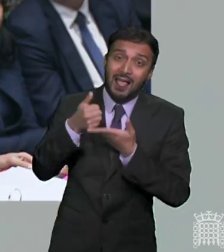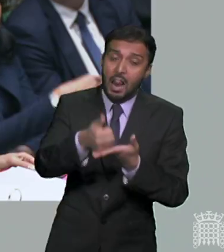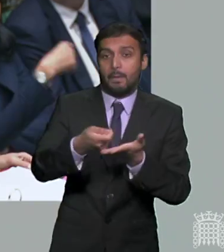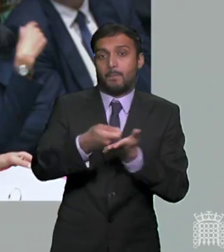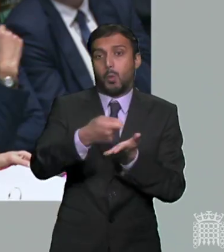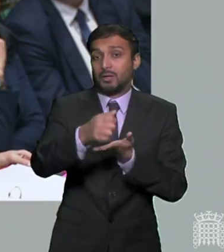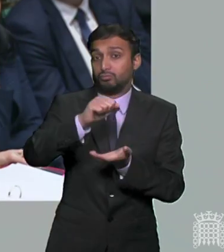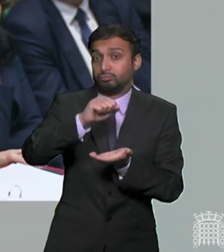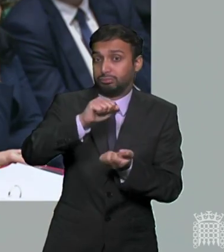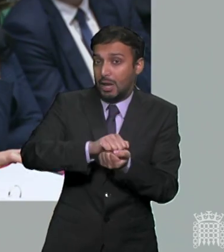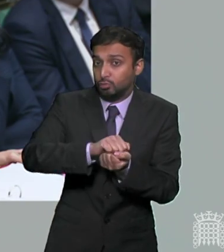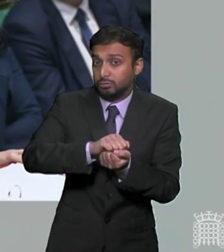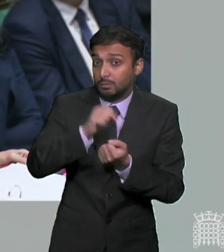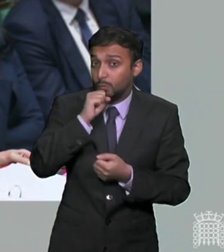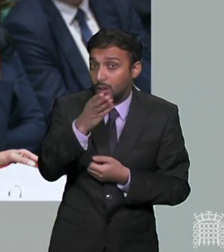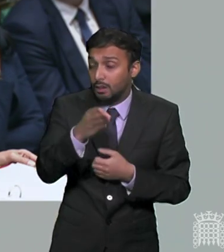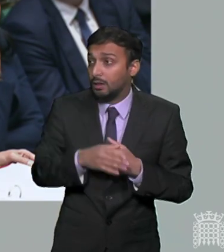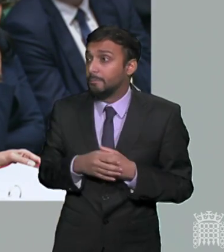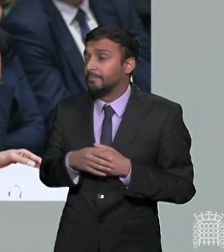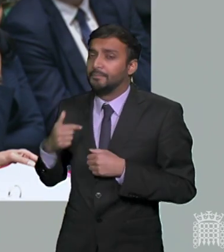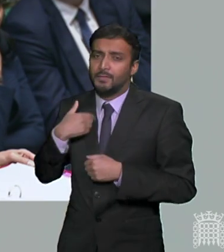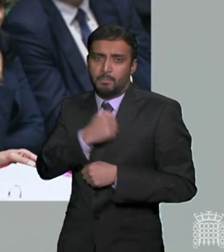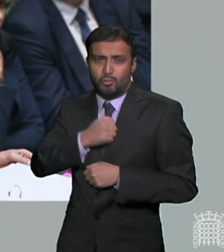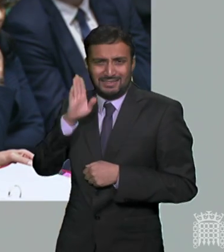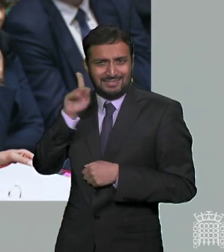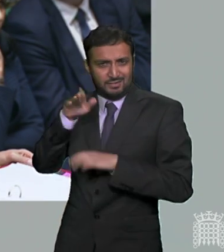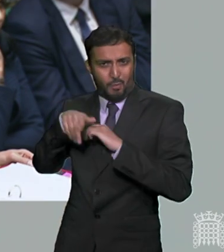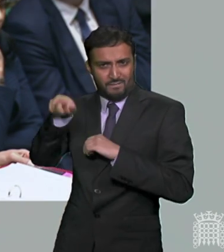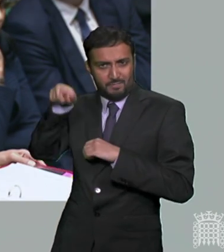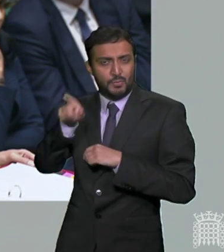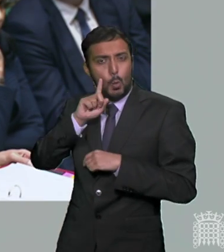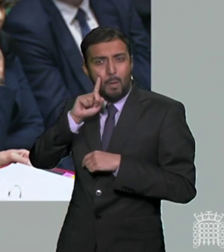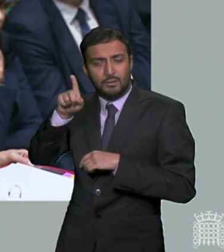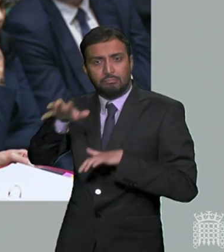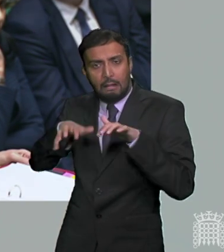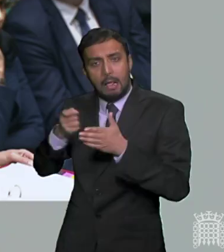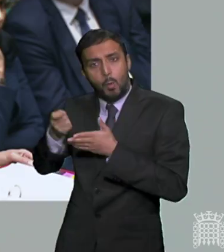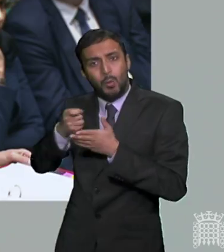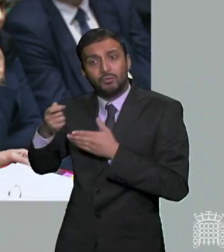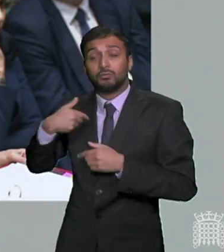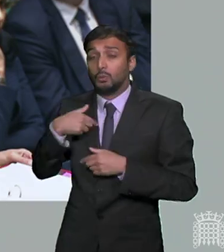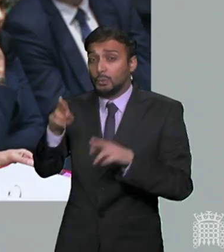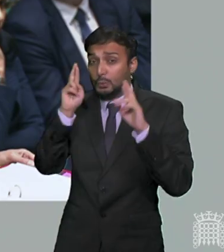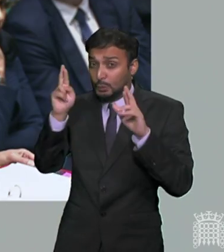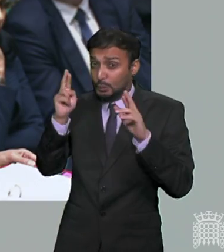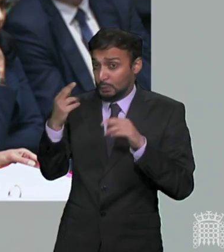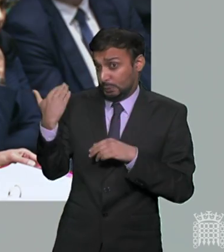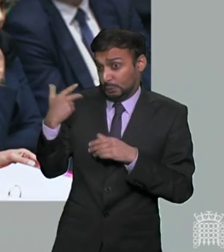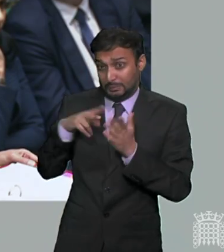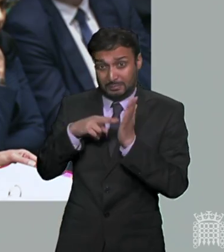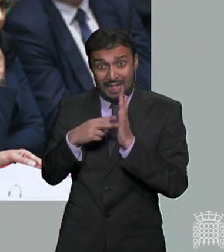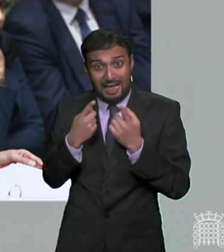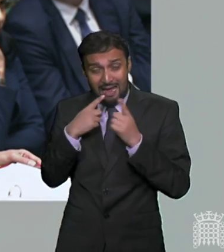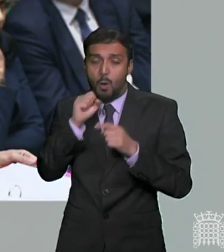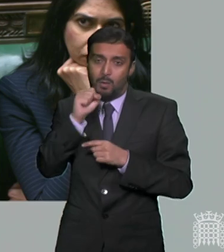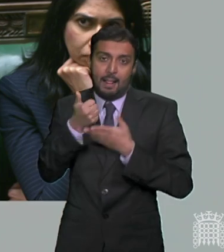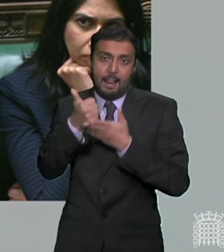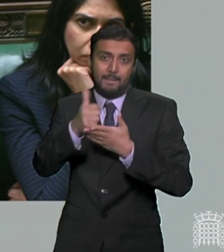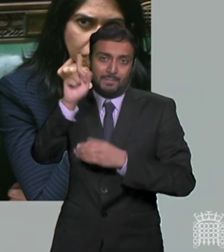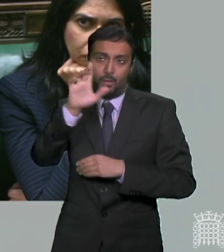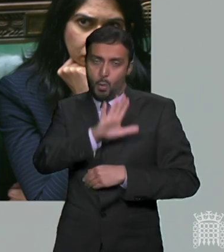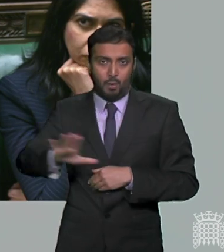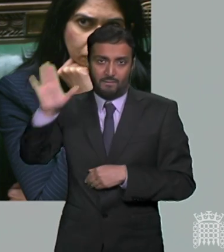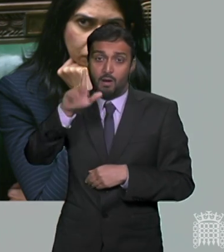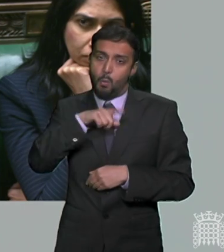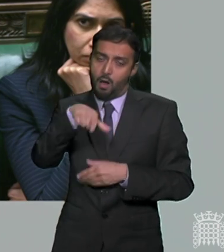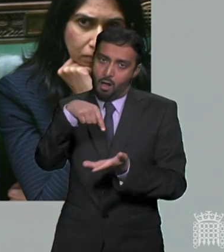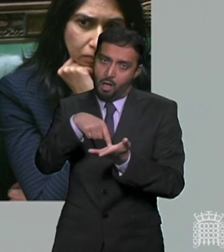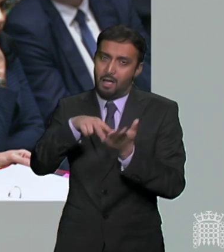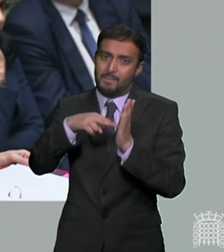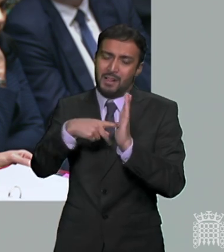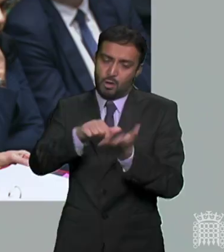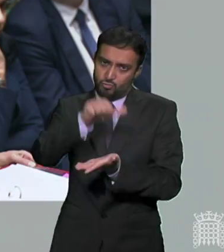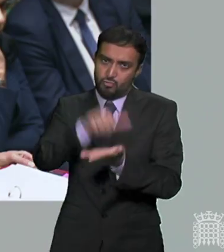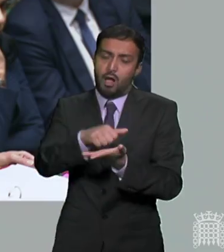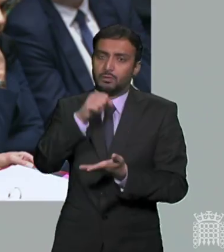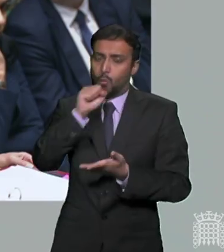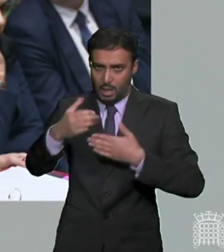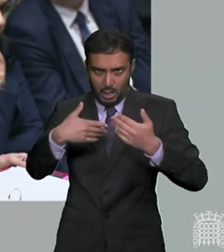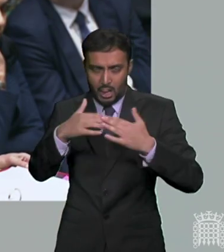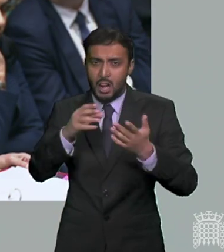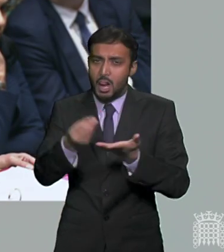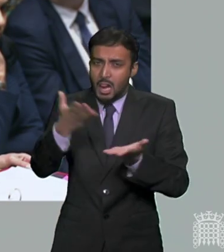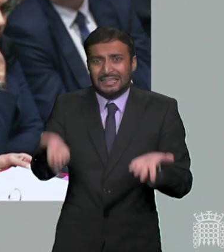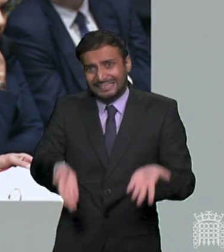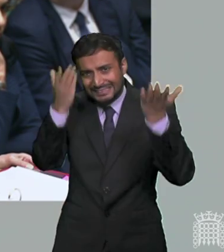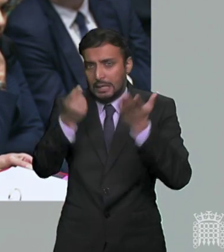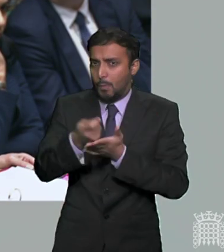I want her to know that the plan that the Chancellor announced last week will help families like hers up and down the country, because it is the right plan to tackle inflation, limit the increase in mortgage rates and ensure confidence in our economy.